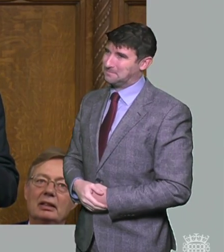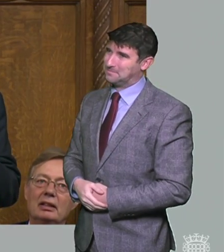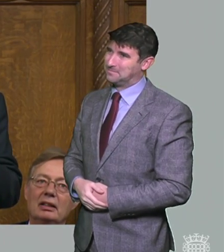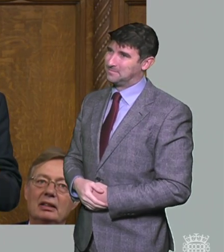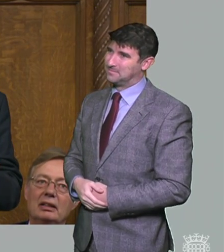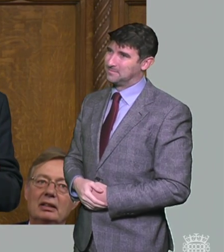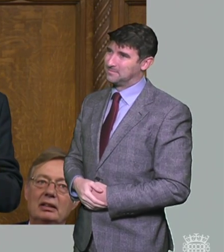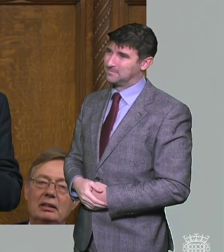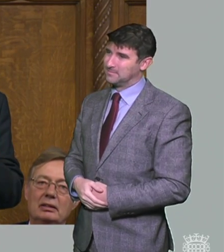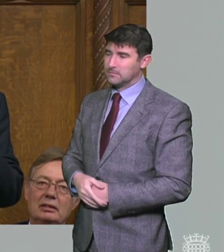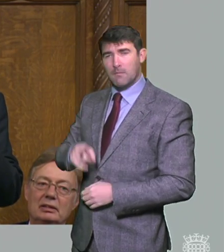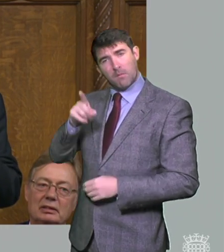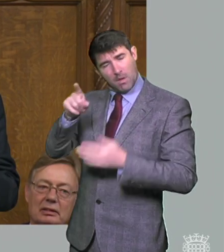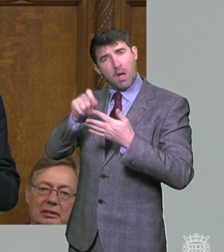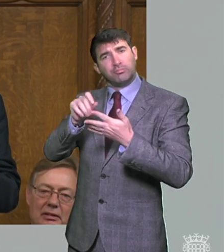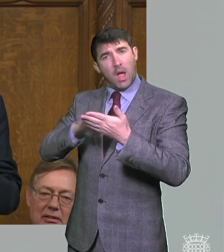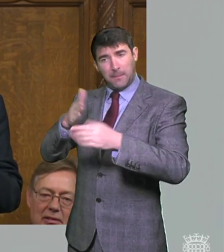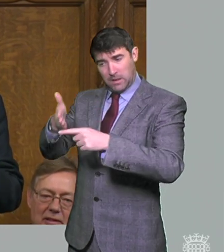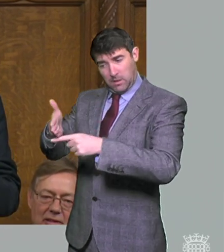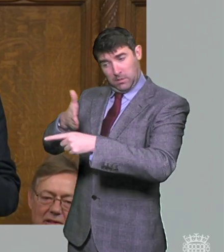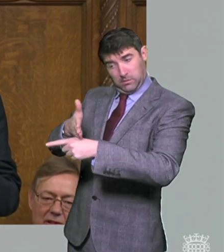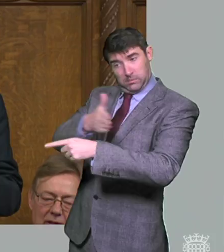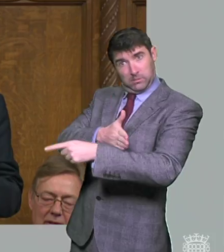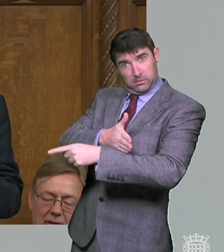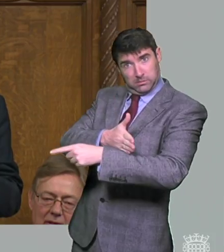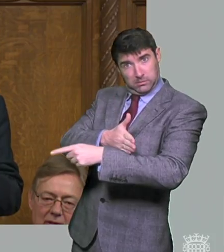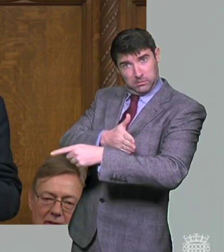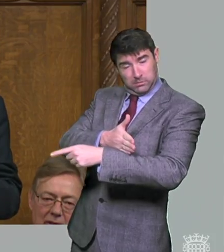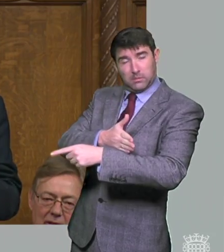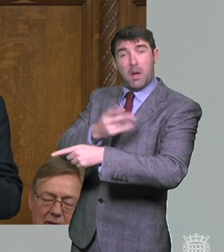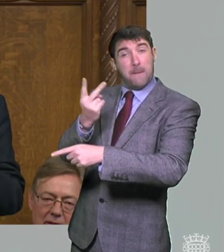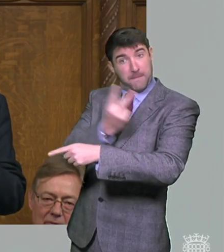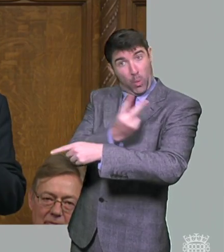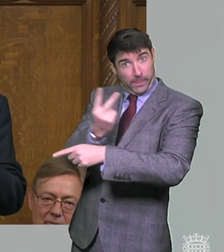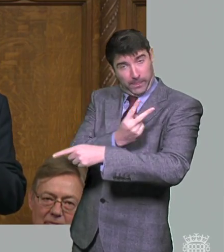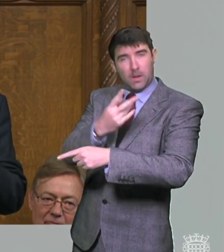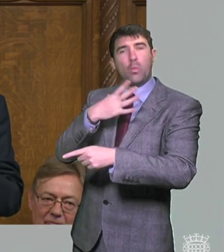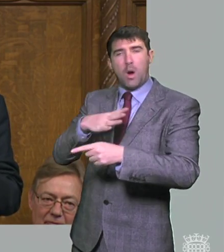His two immediate predecessors made levelling up a key part of their agenda.